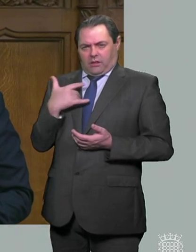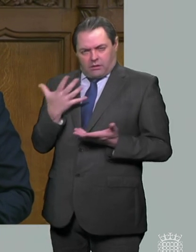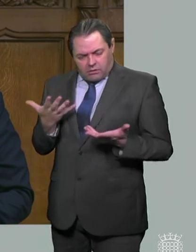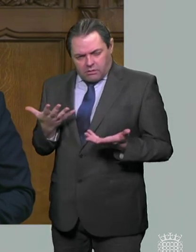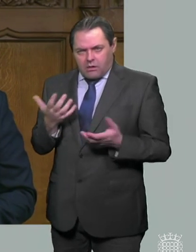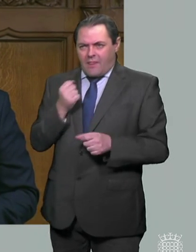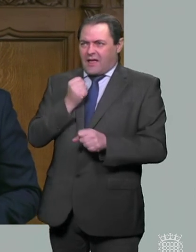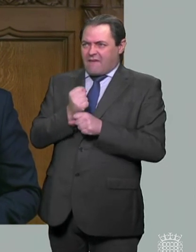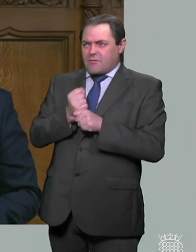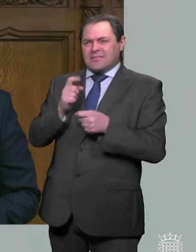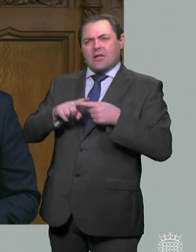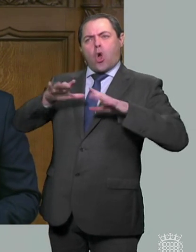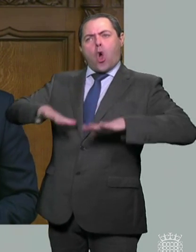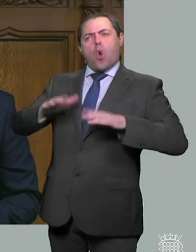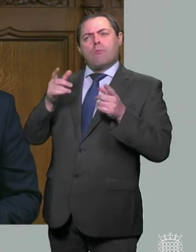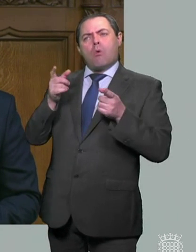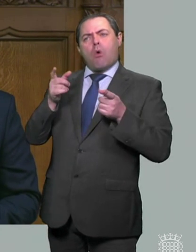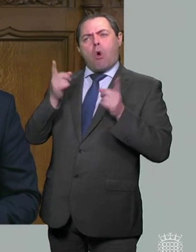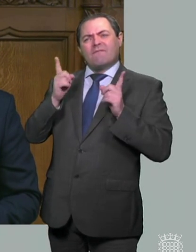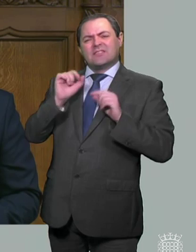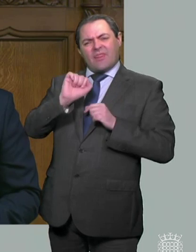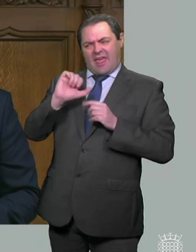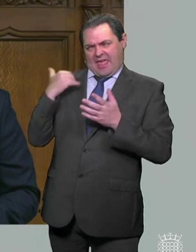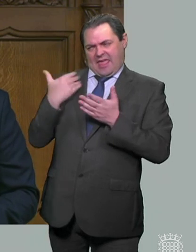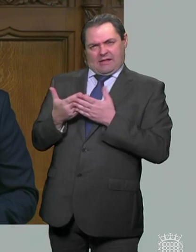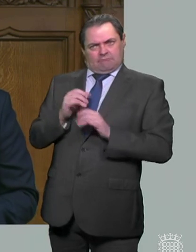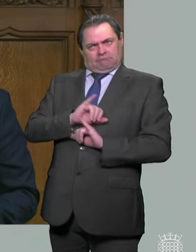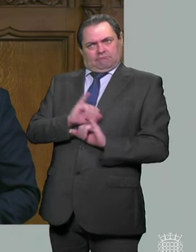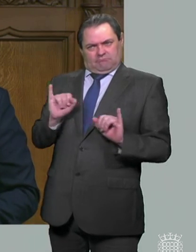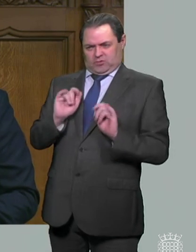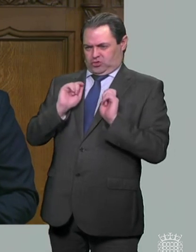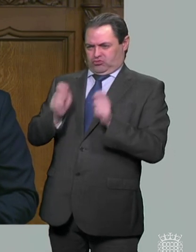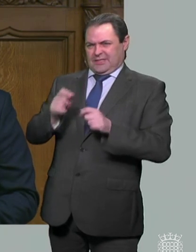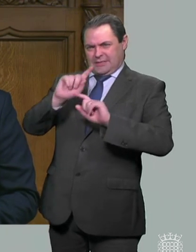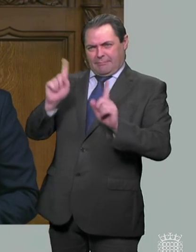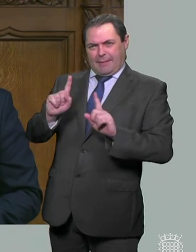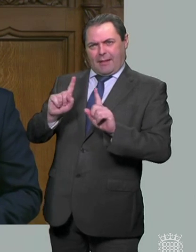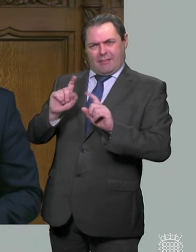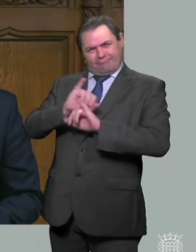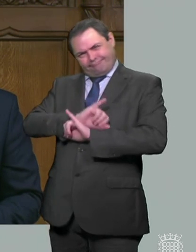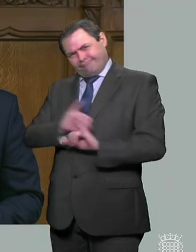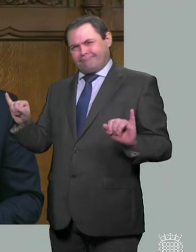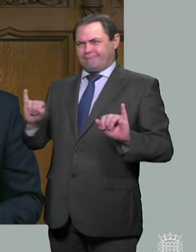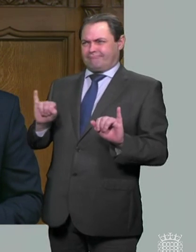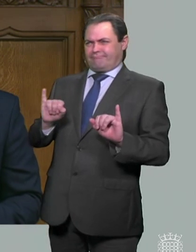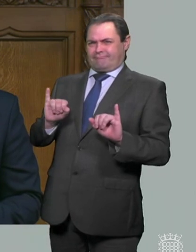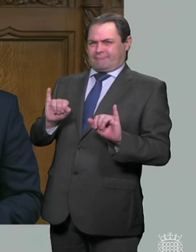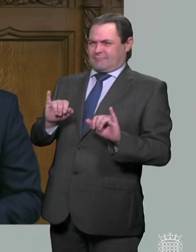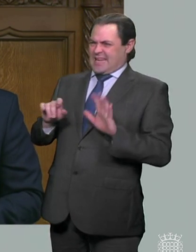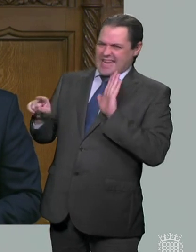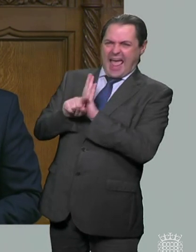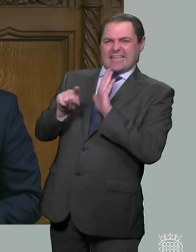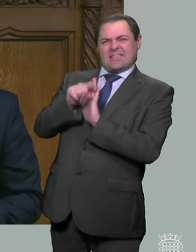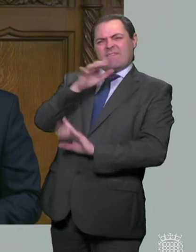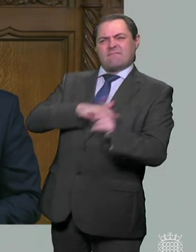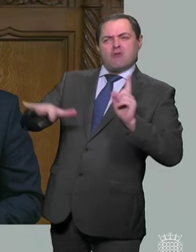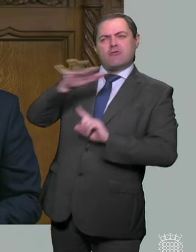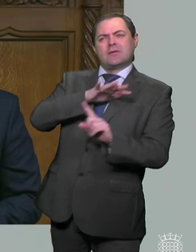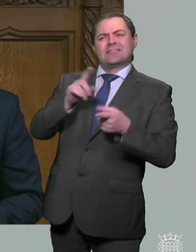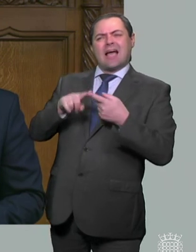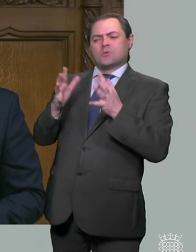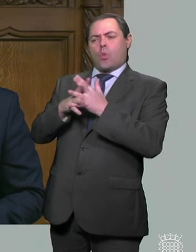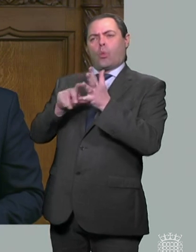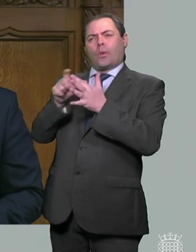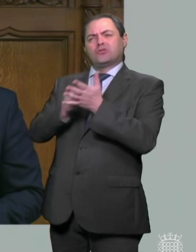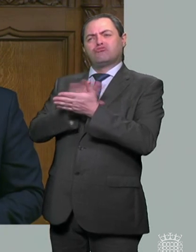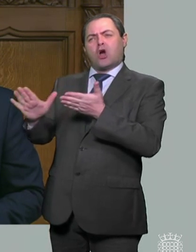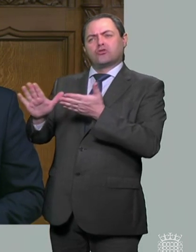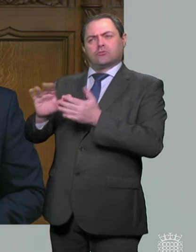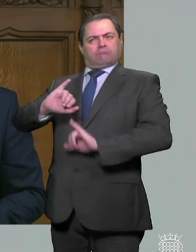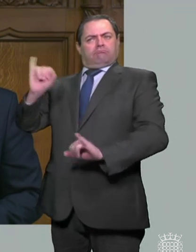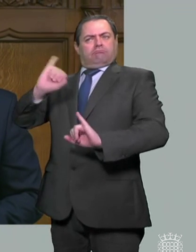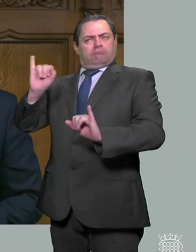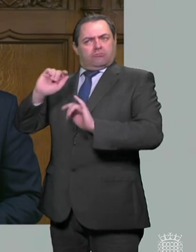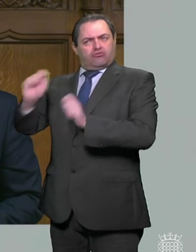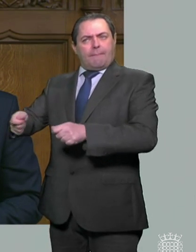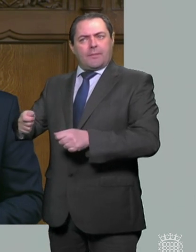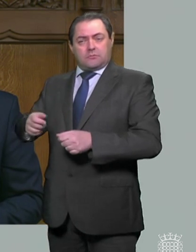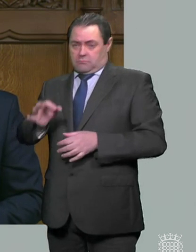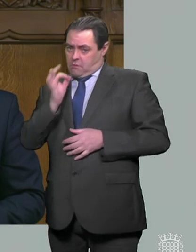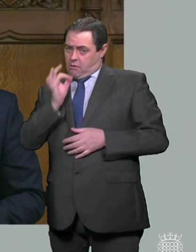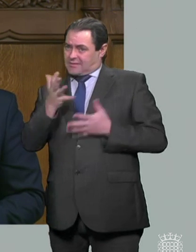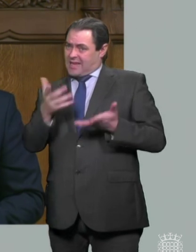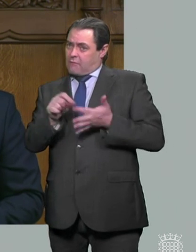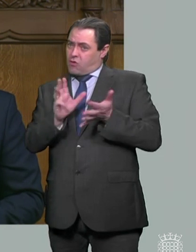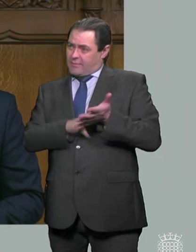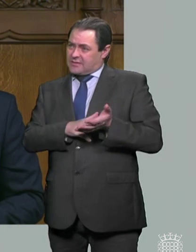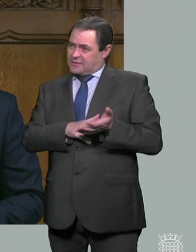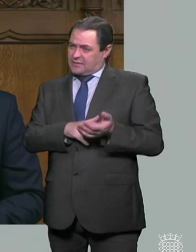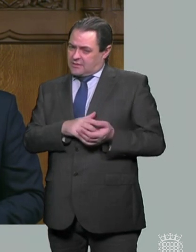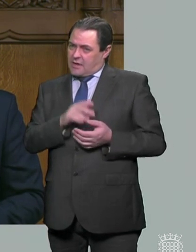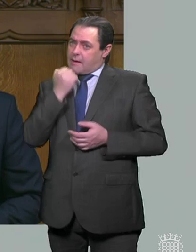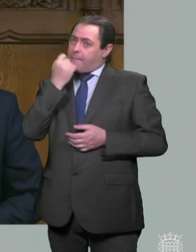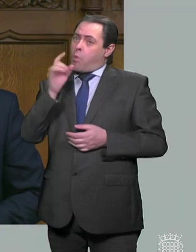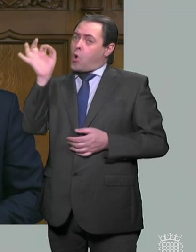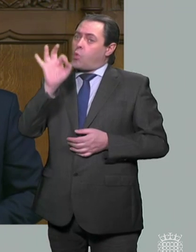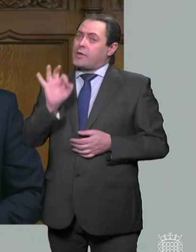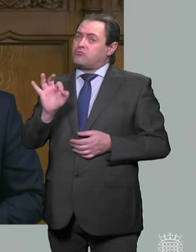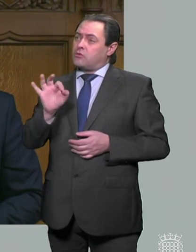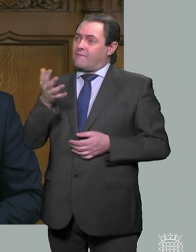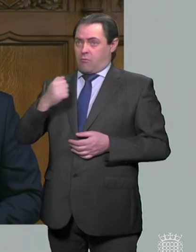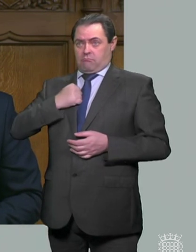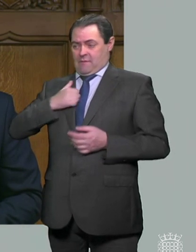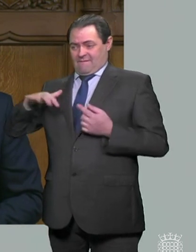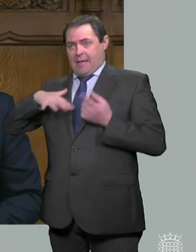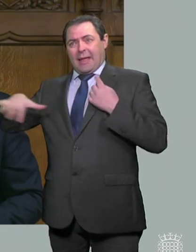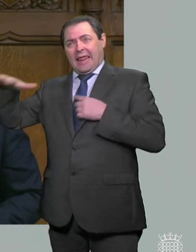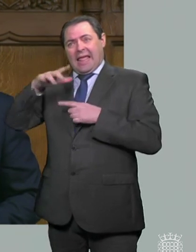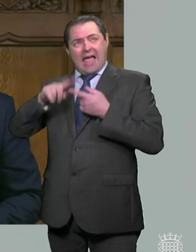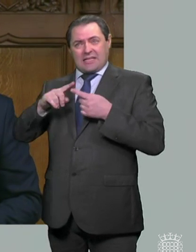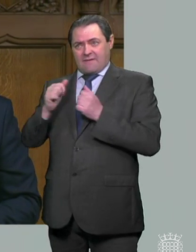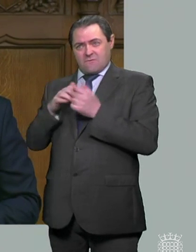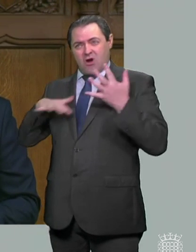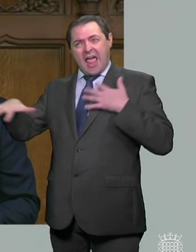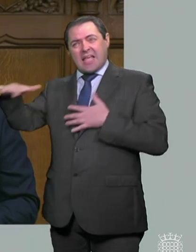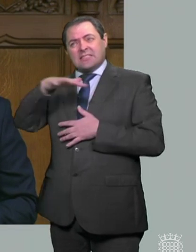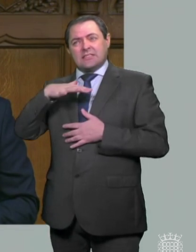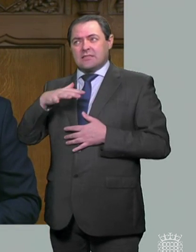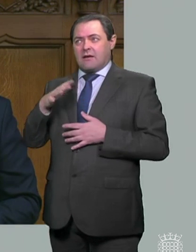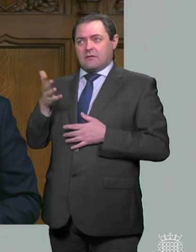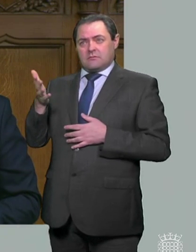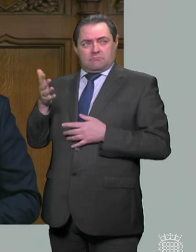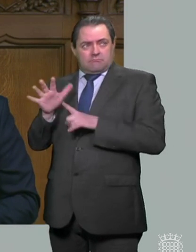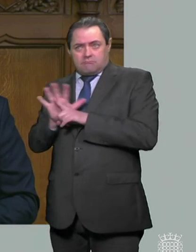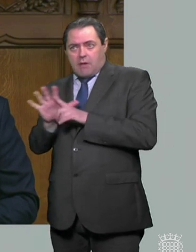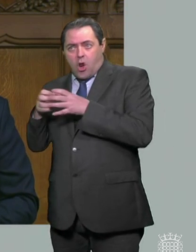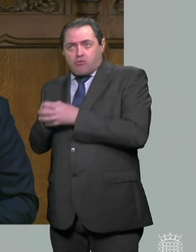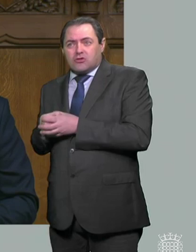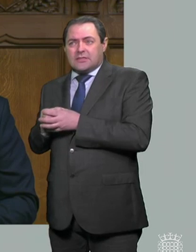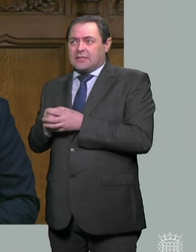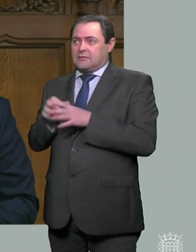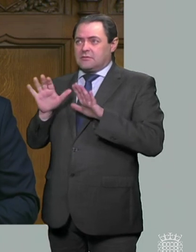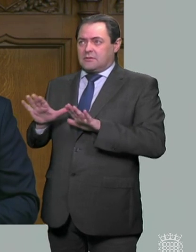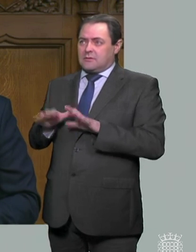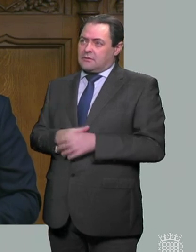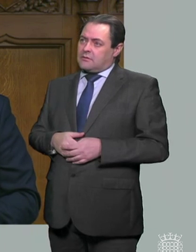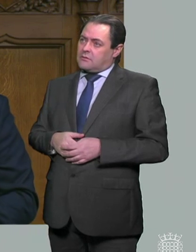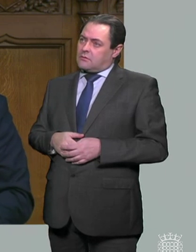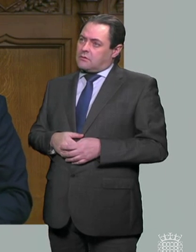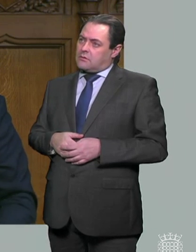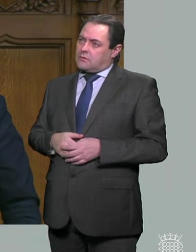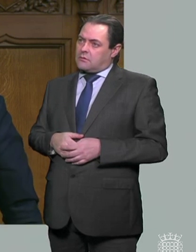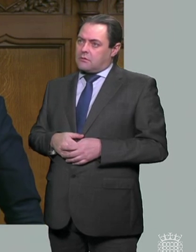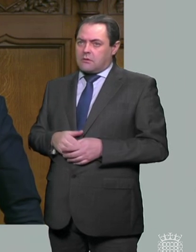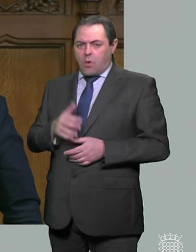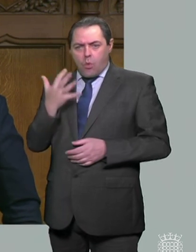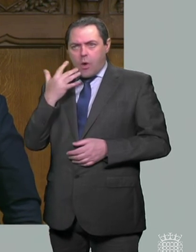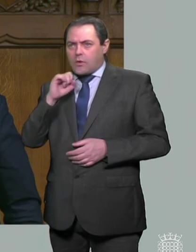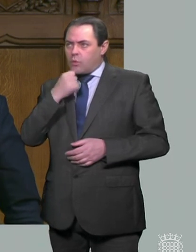Given the horrific track record of the Government and the Home Office, with their treatment of minorities, the hostile environment and the Windrush scandal, let me ask the Prime Minister the burning question that is now on the lips of everyone from a black, Asian and minority ethnic background right across the country, “When is he coming for me?”